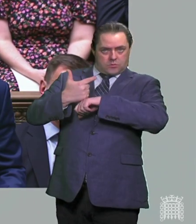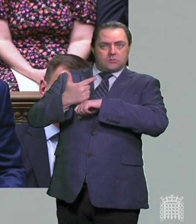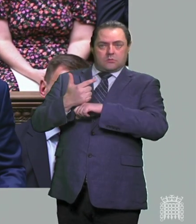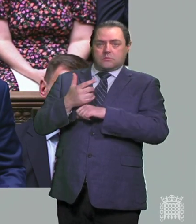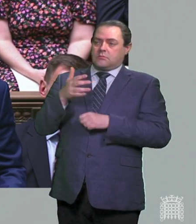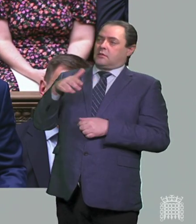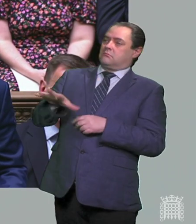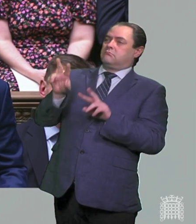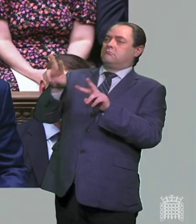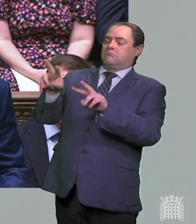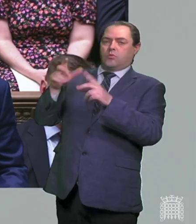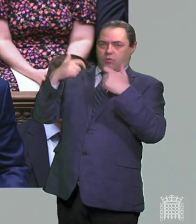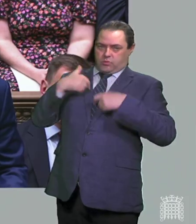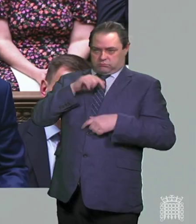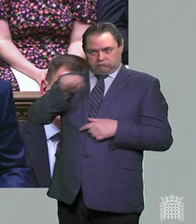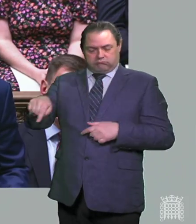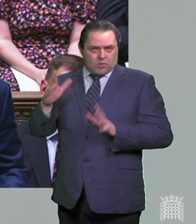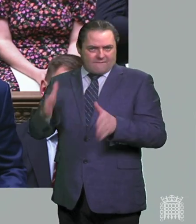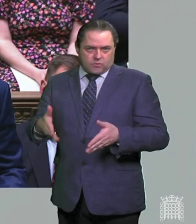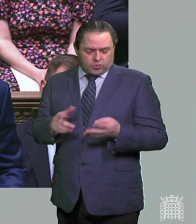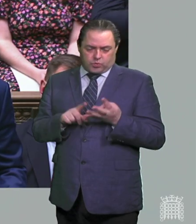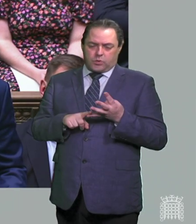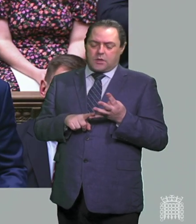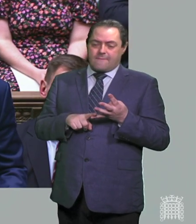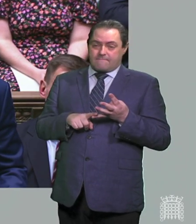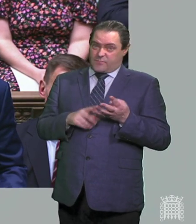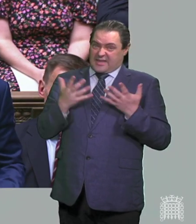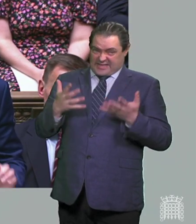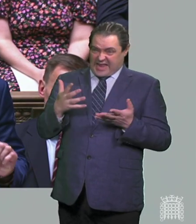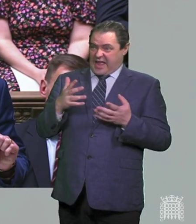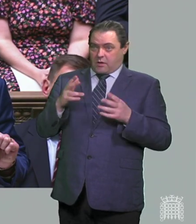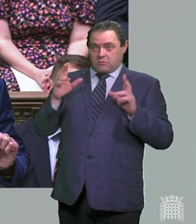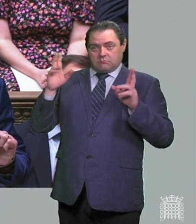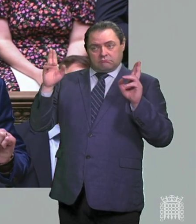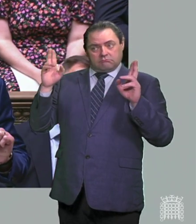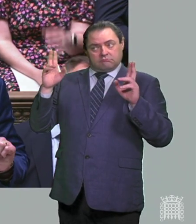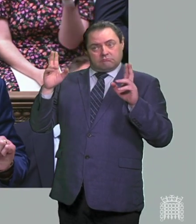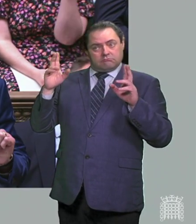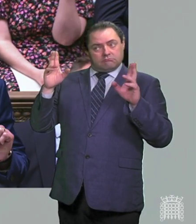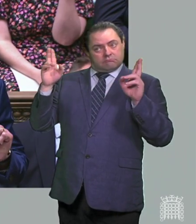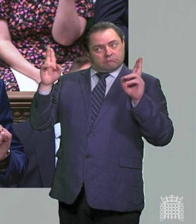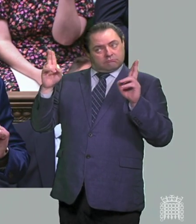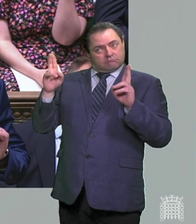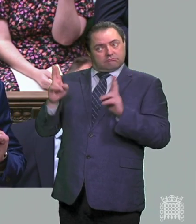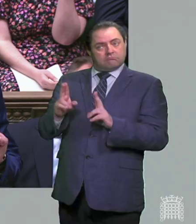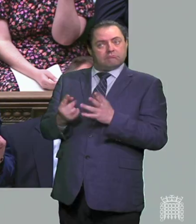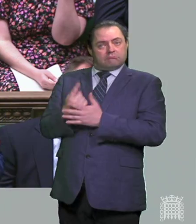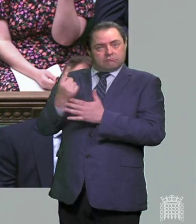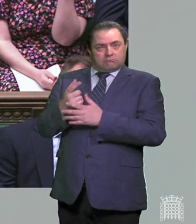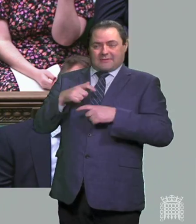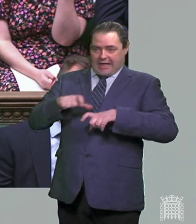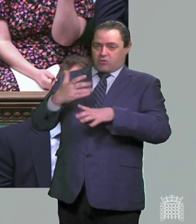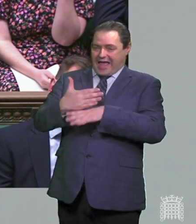We are doing everything that we can. As I said, the rates are coming down and we will keep taking action.